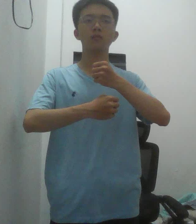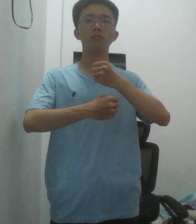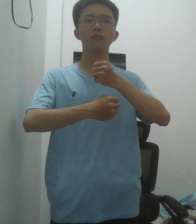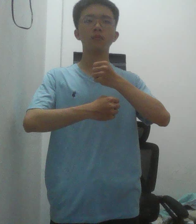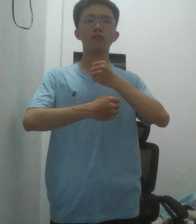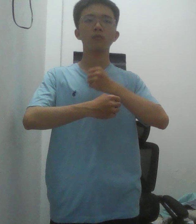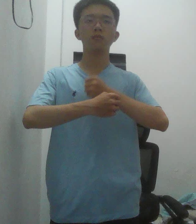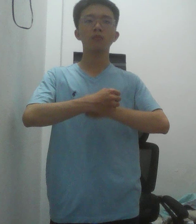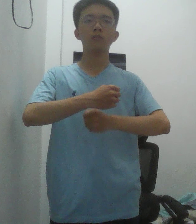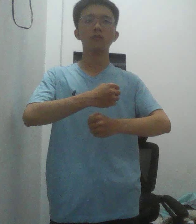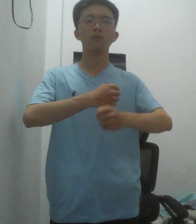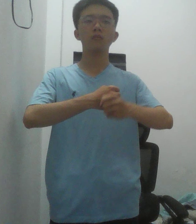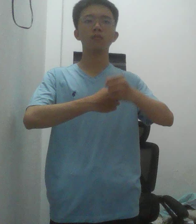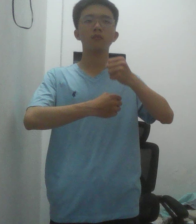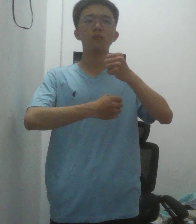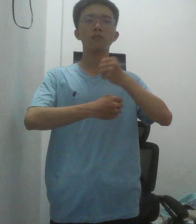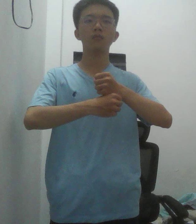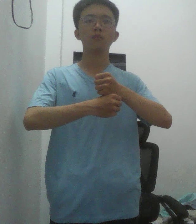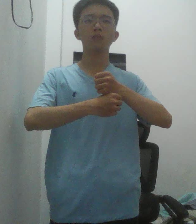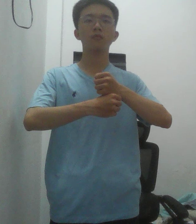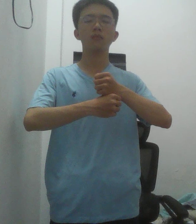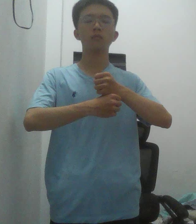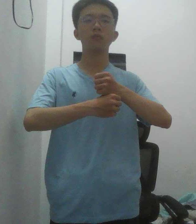nam